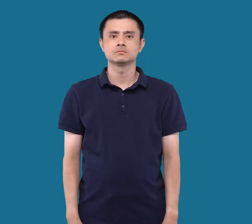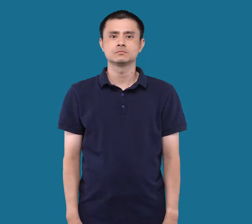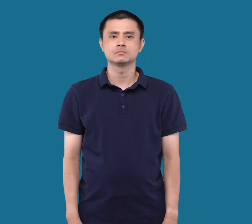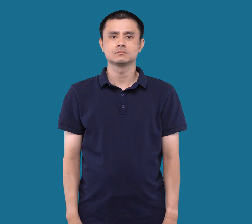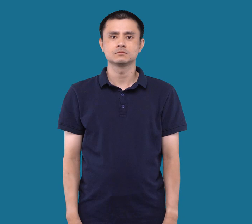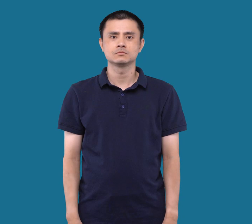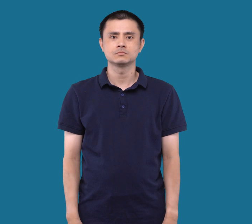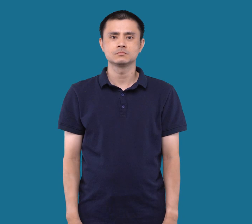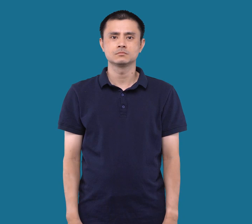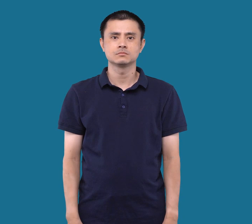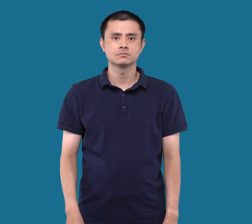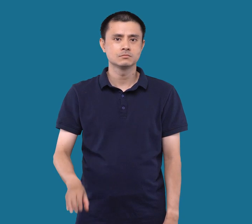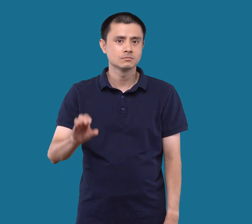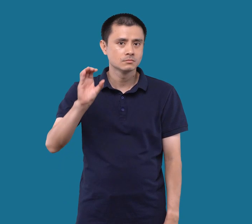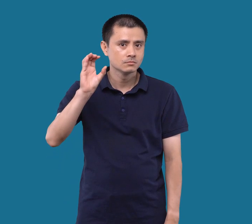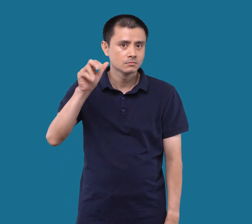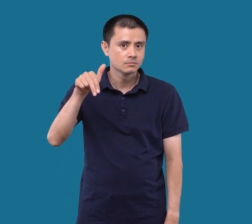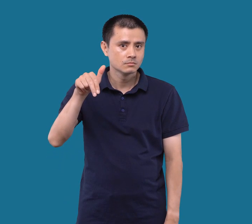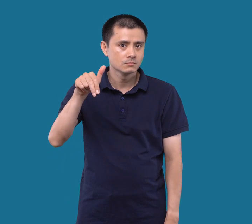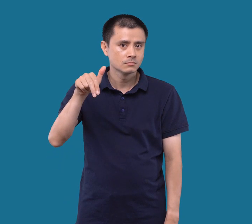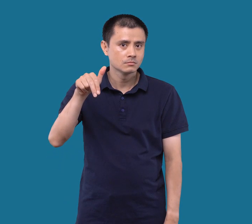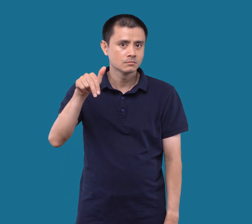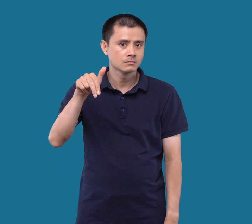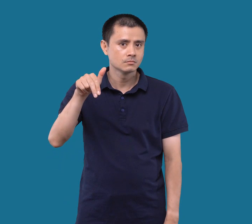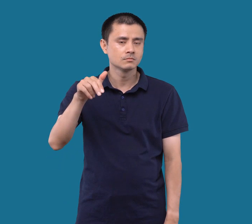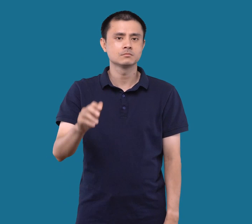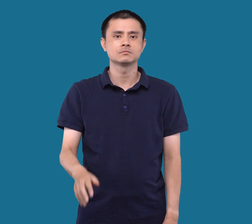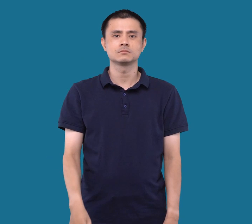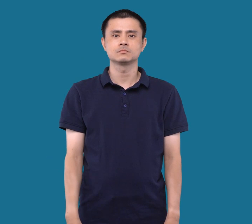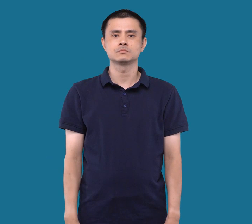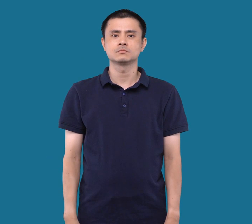chủ ngữ